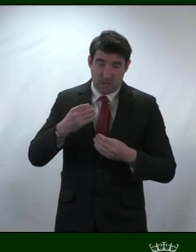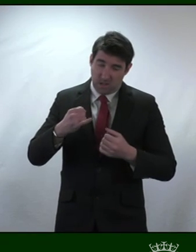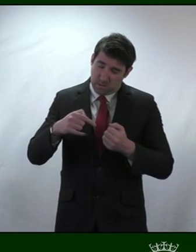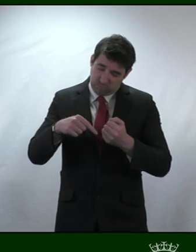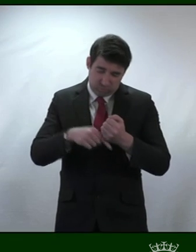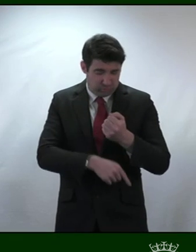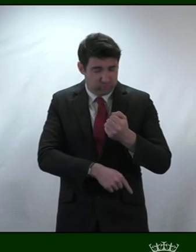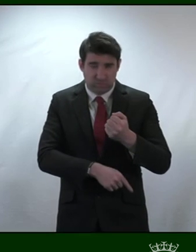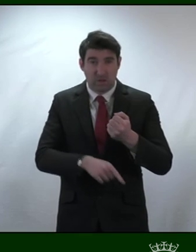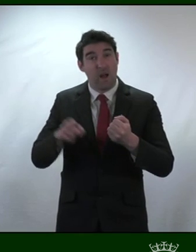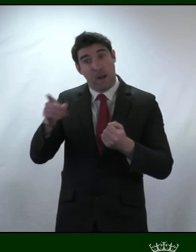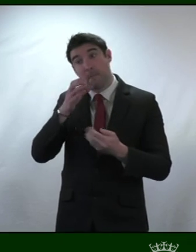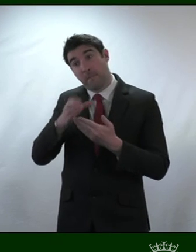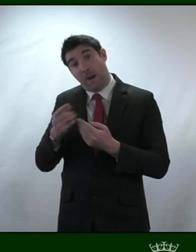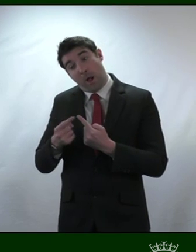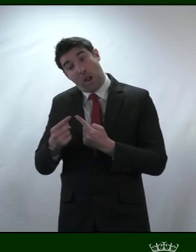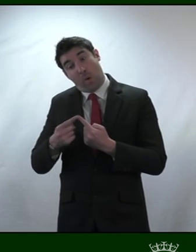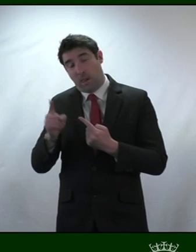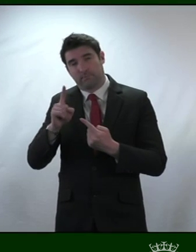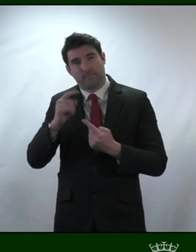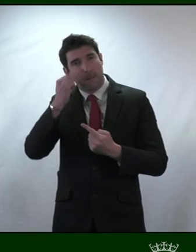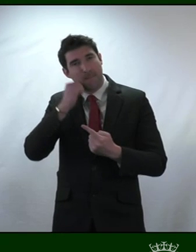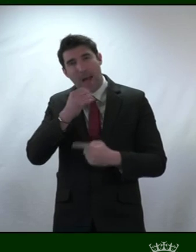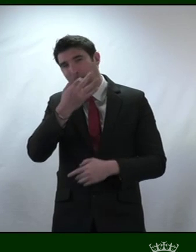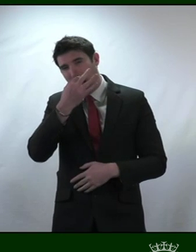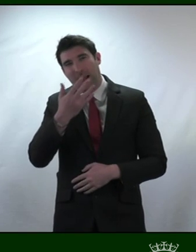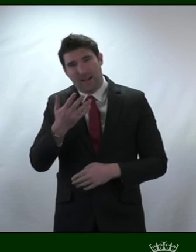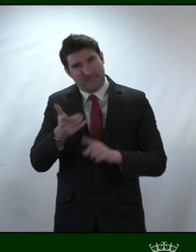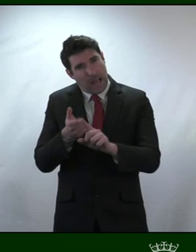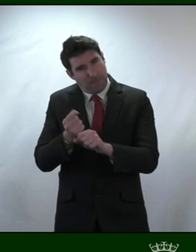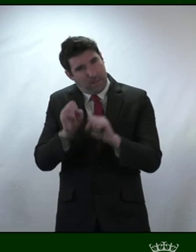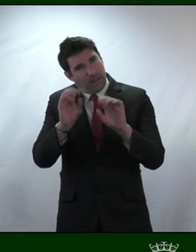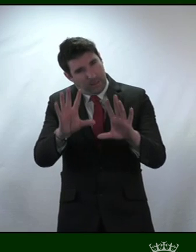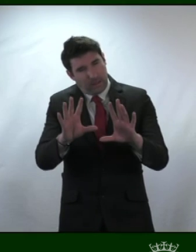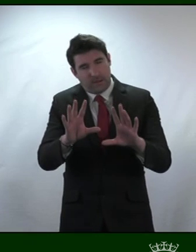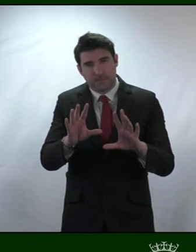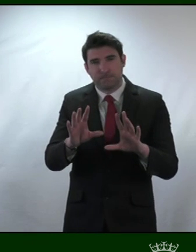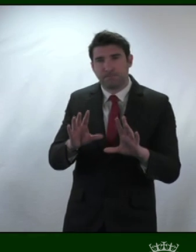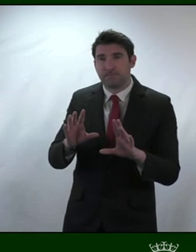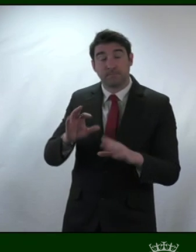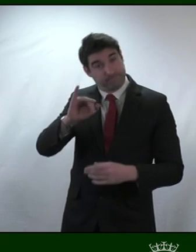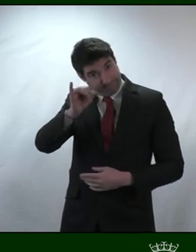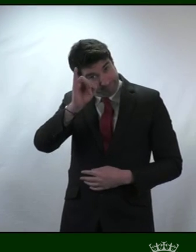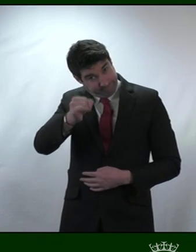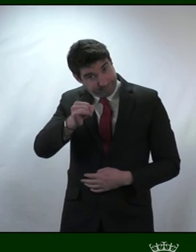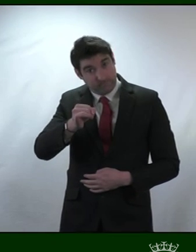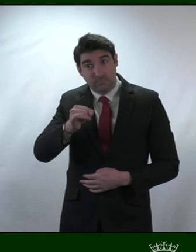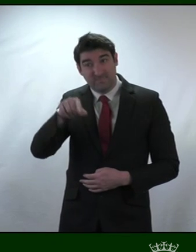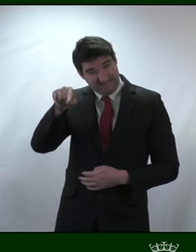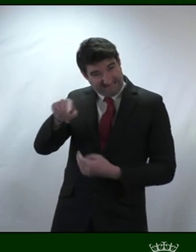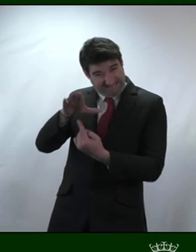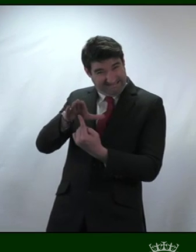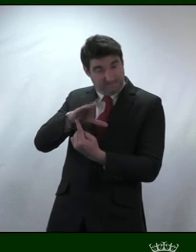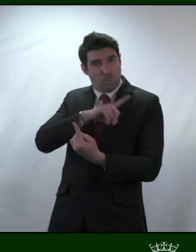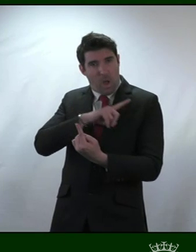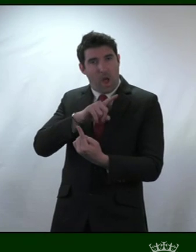Pubs such as the Black Bull are at the heart of our communities. The various compensation schemes do not offer enough support to allow those pubs to survive.